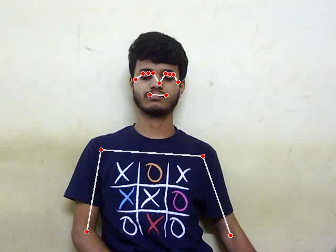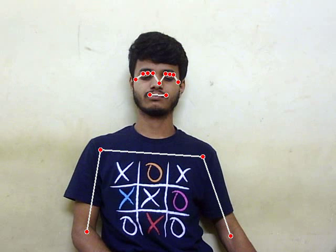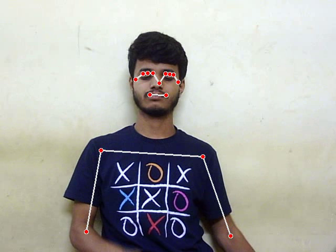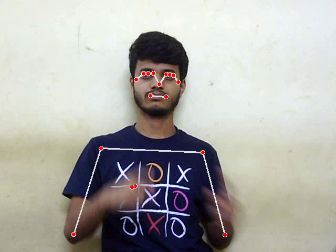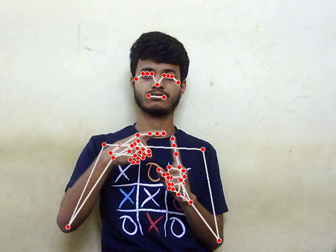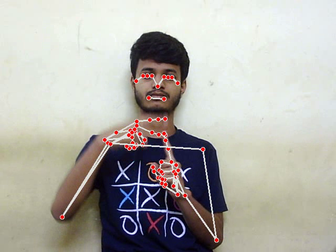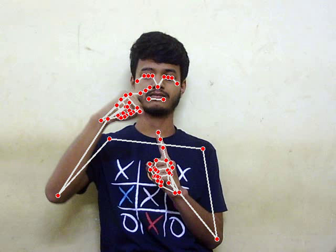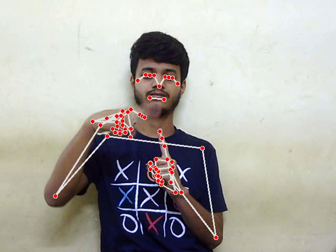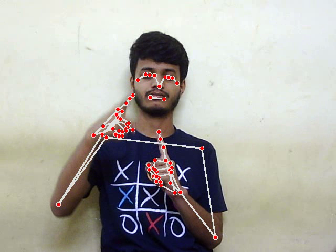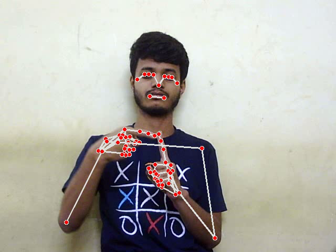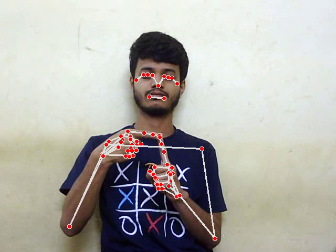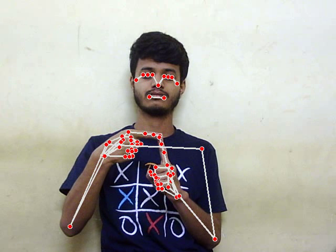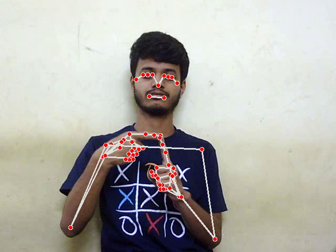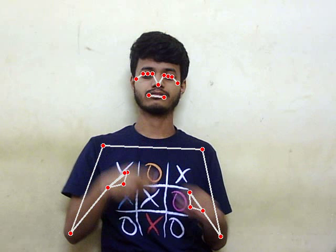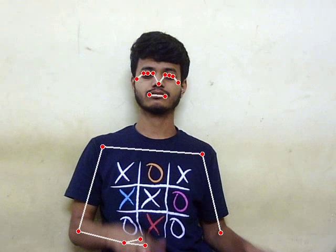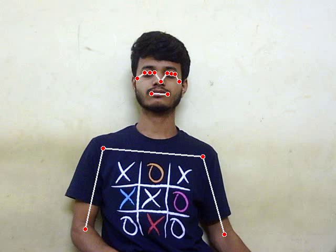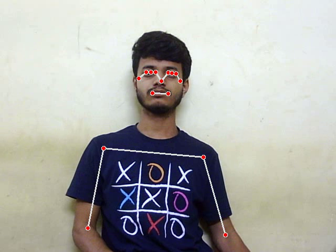when